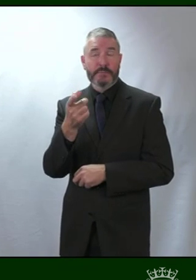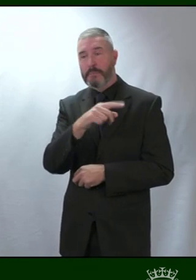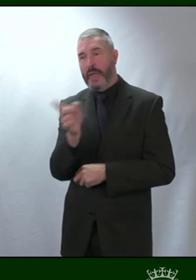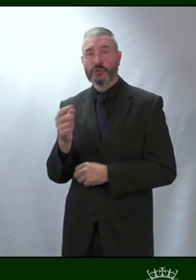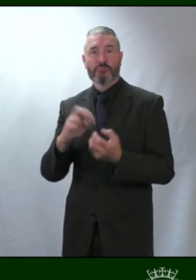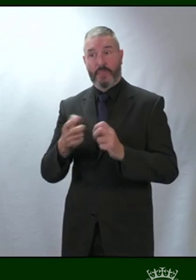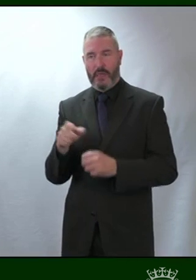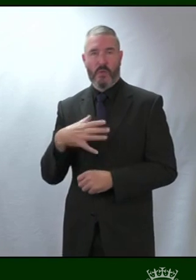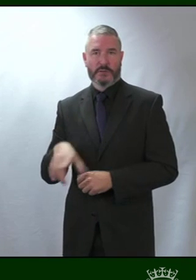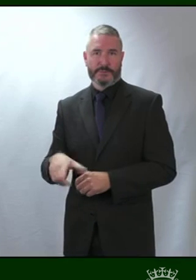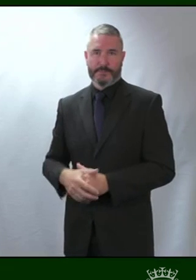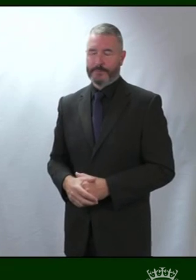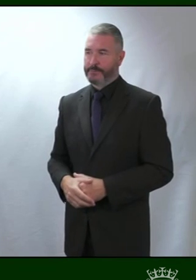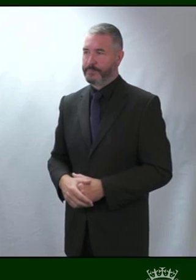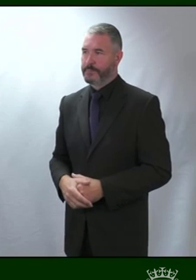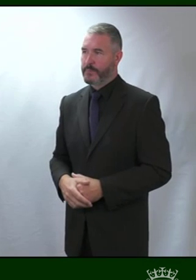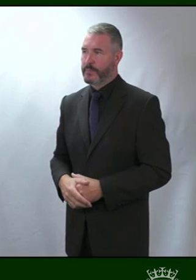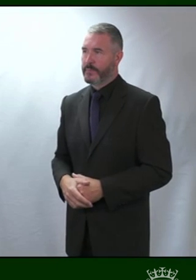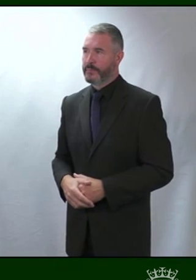That is what they want to do.